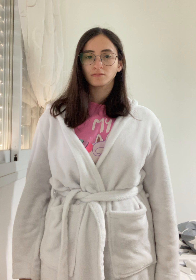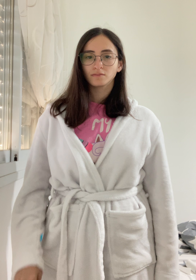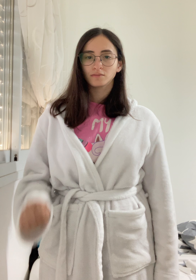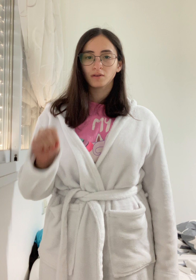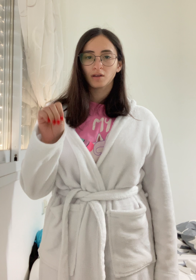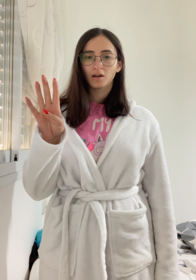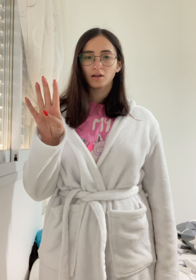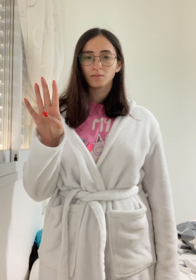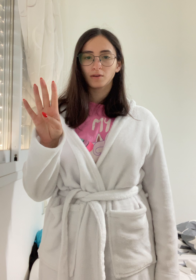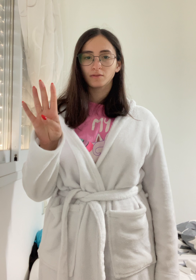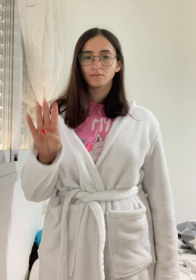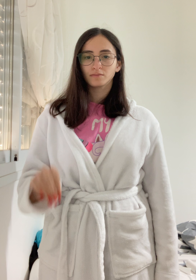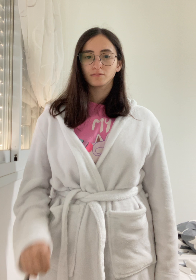ארבע